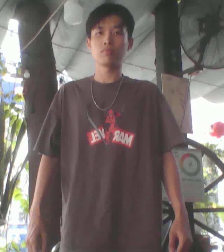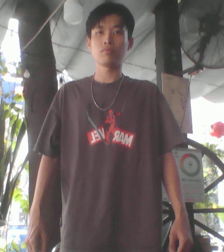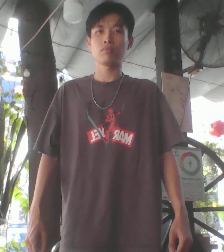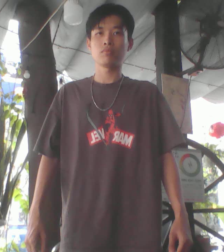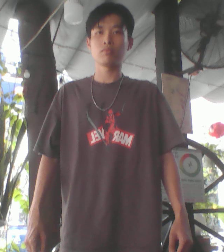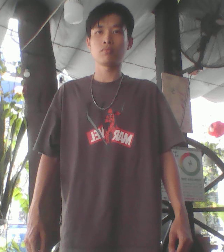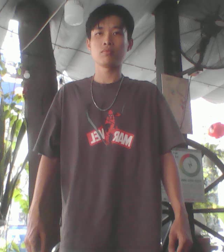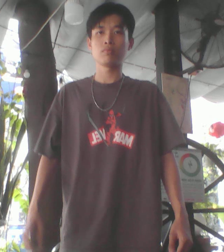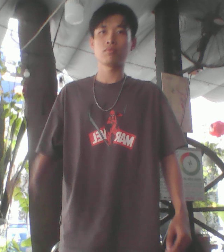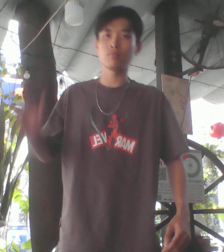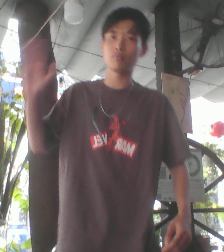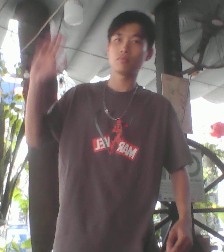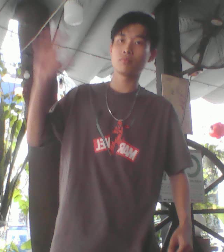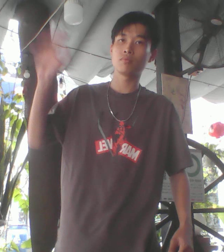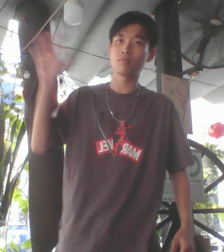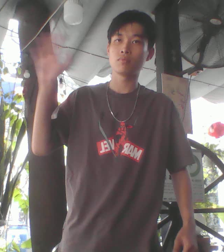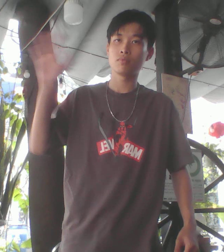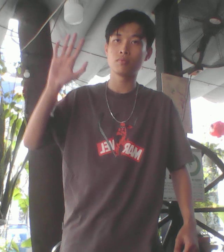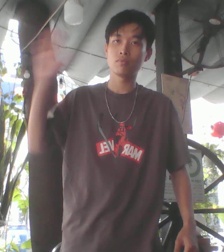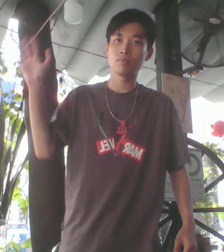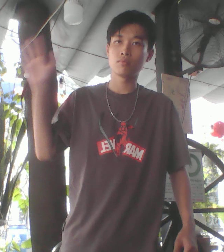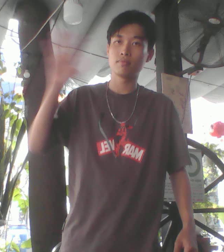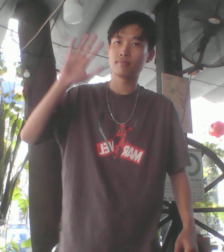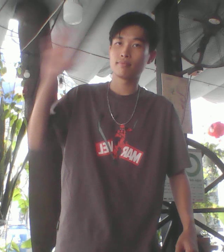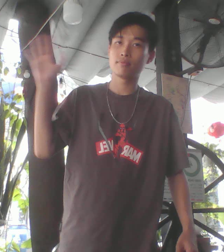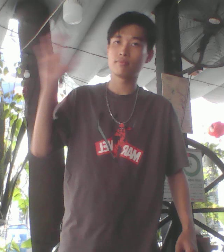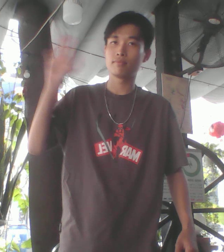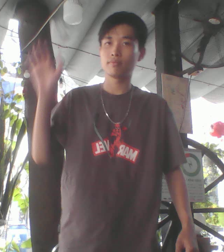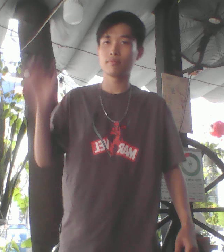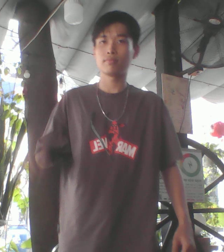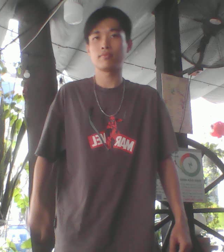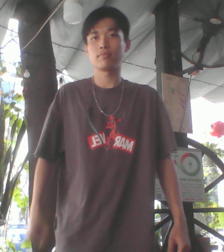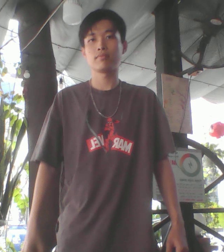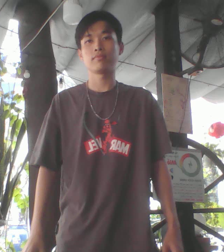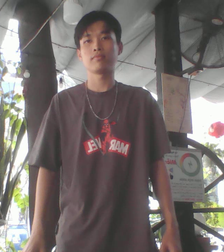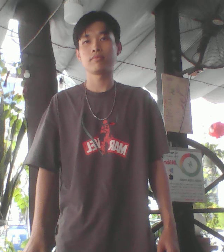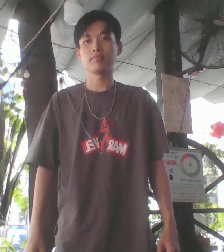xin chào